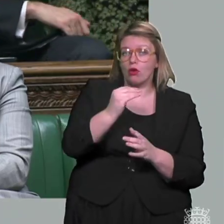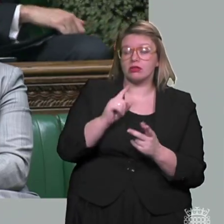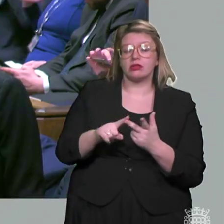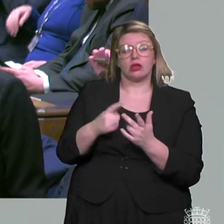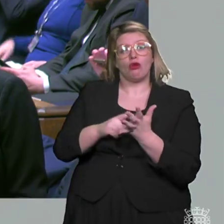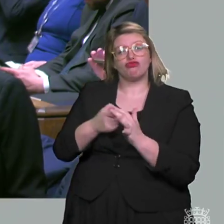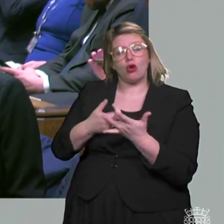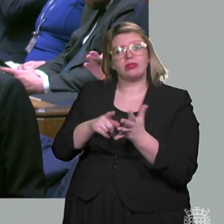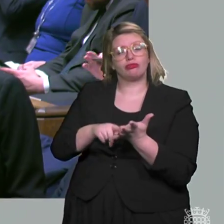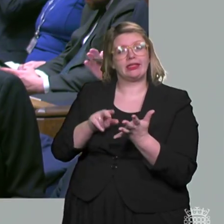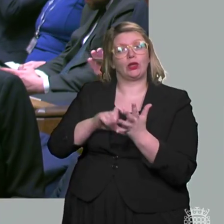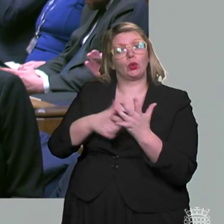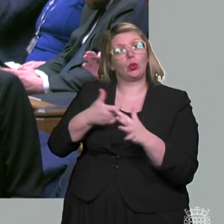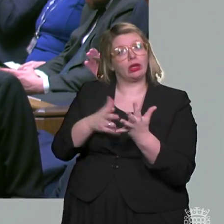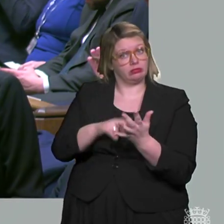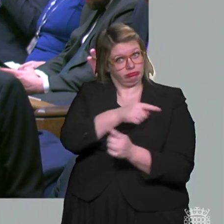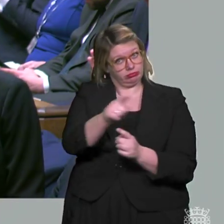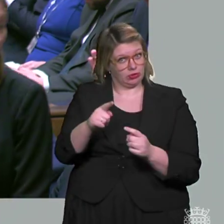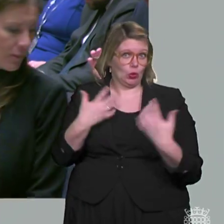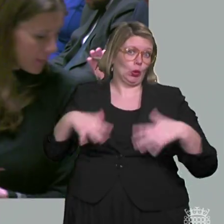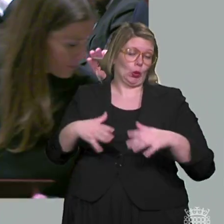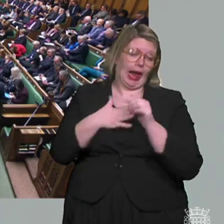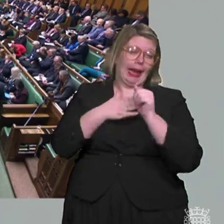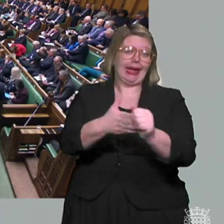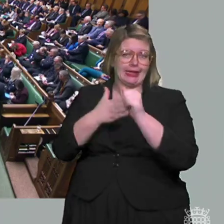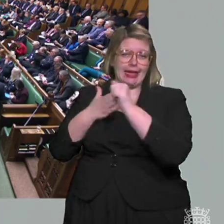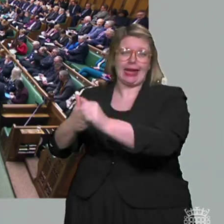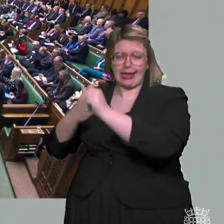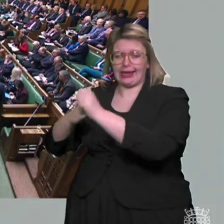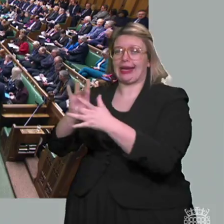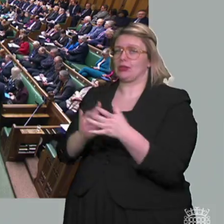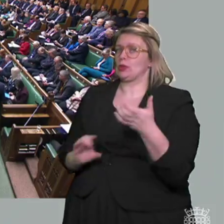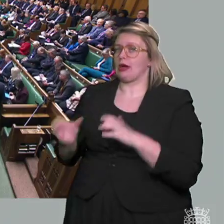All those people are flying the flag for women in STEM.